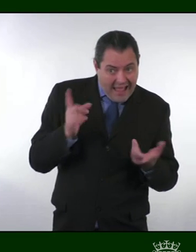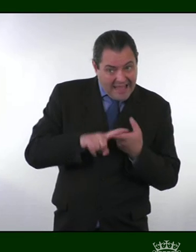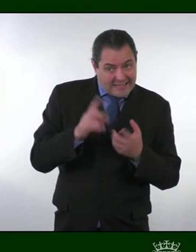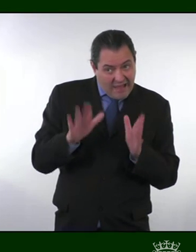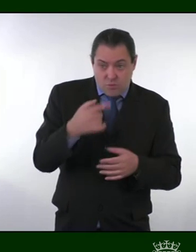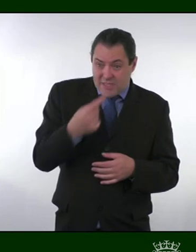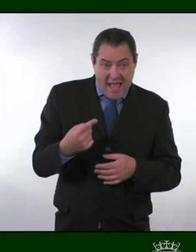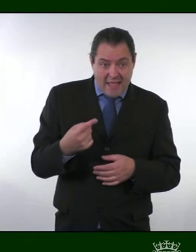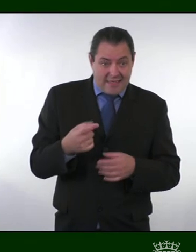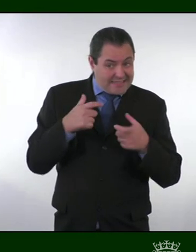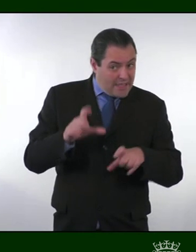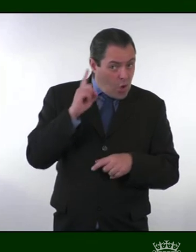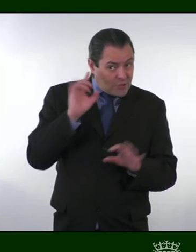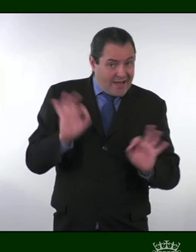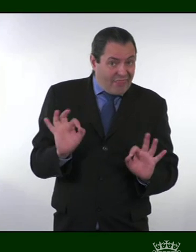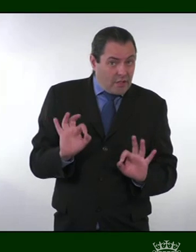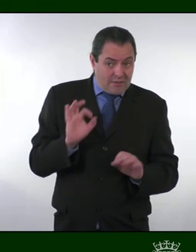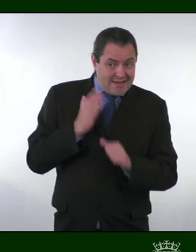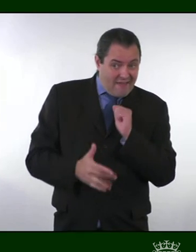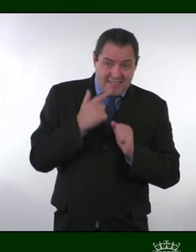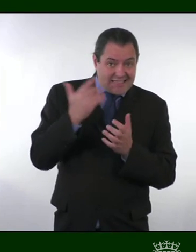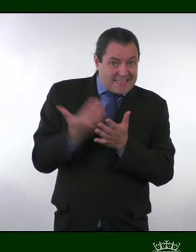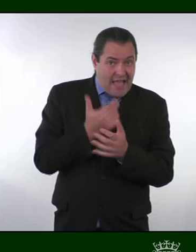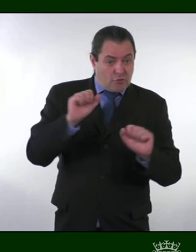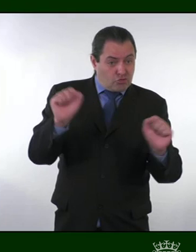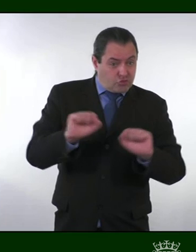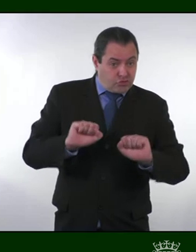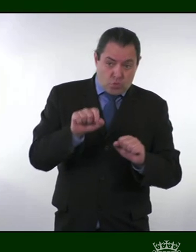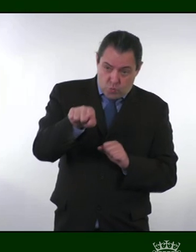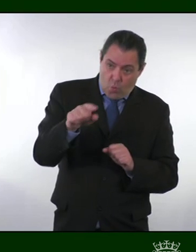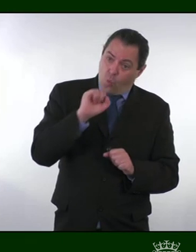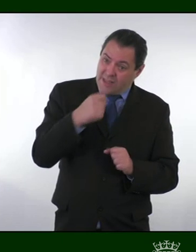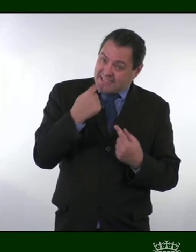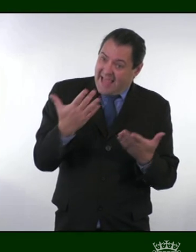I must say that we still have not heard those words from him.